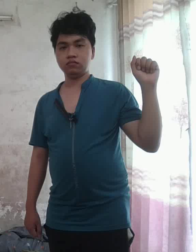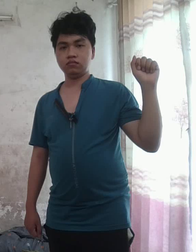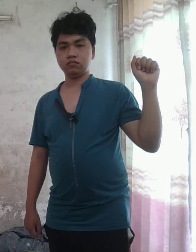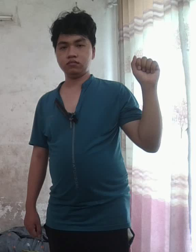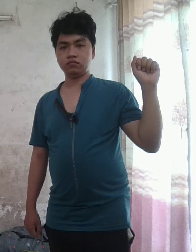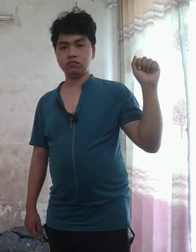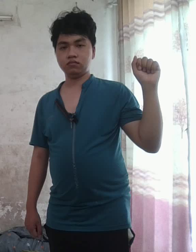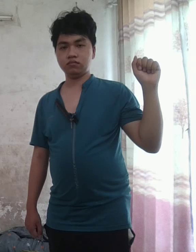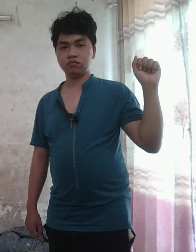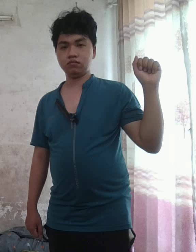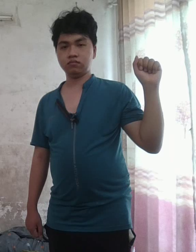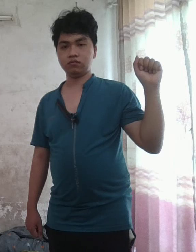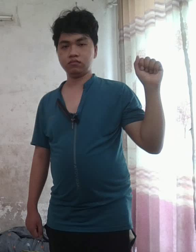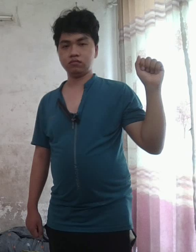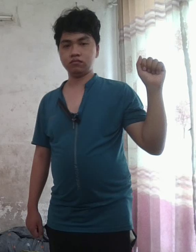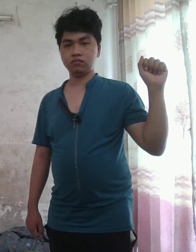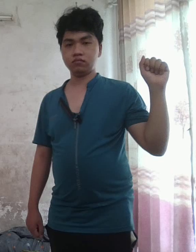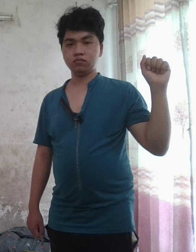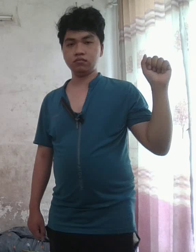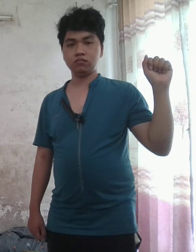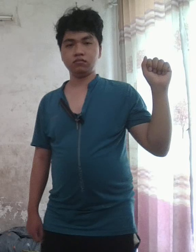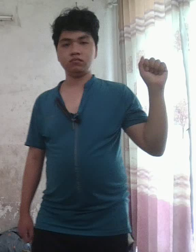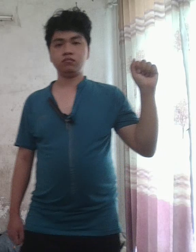a